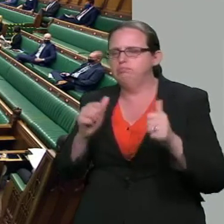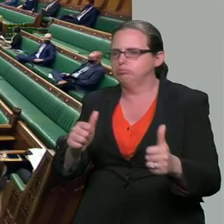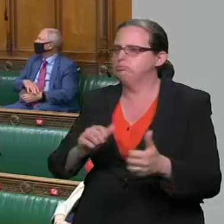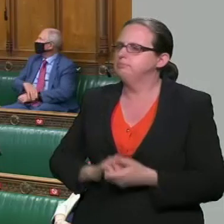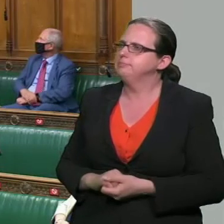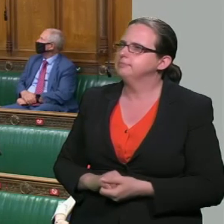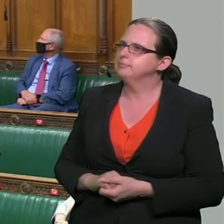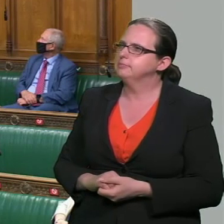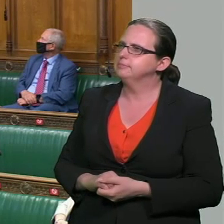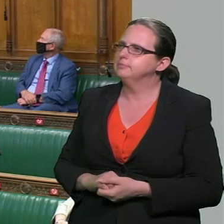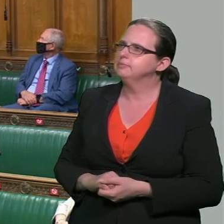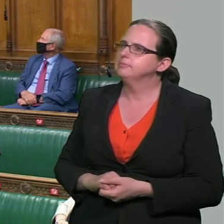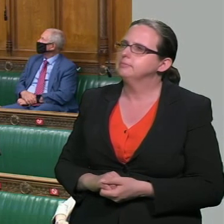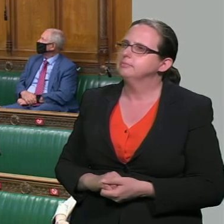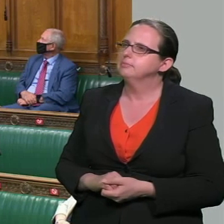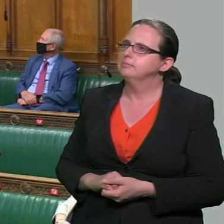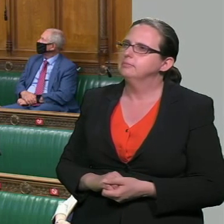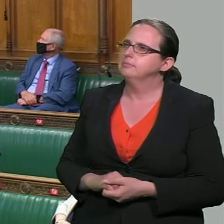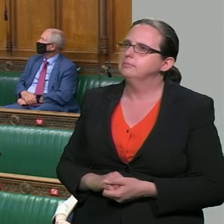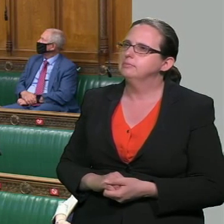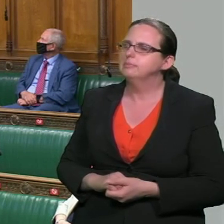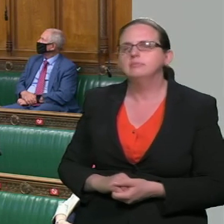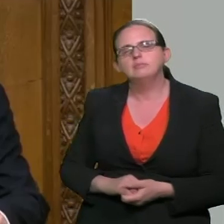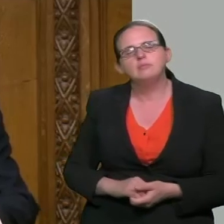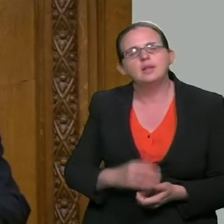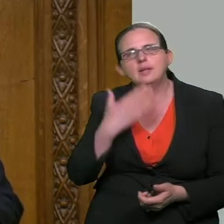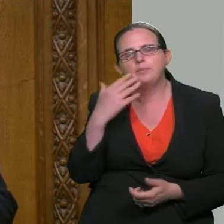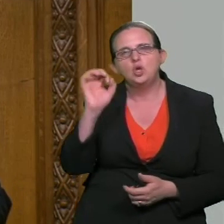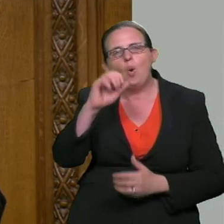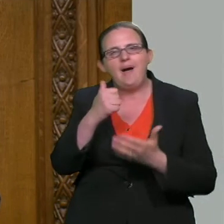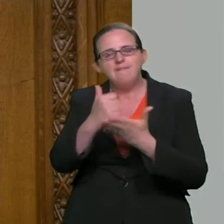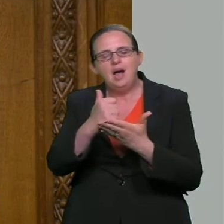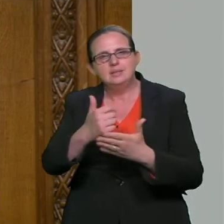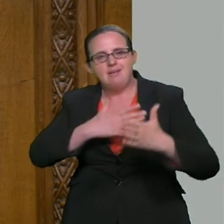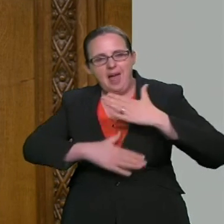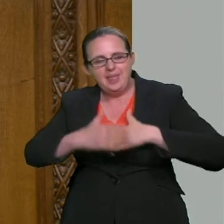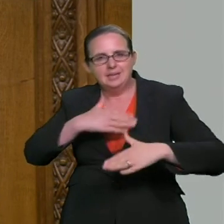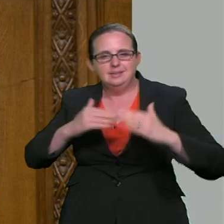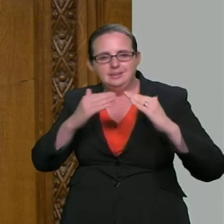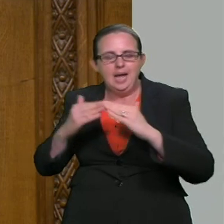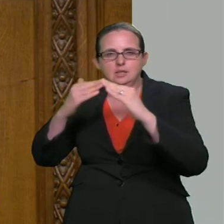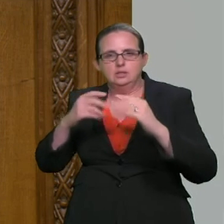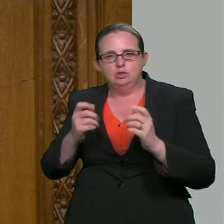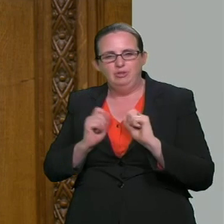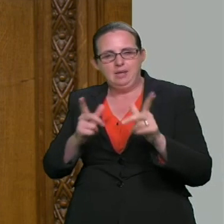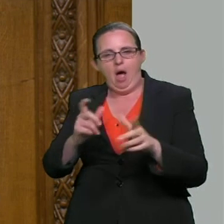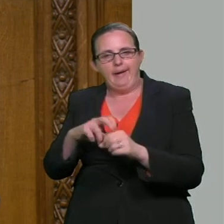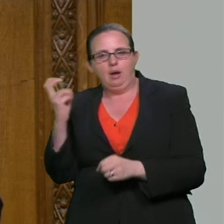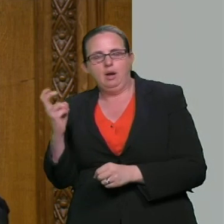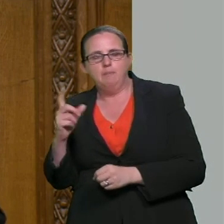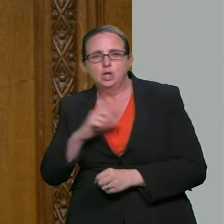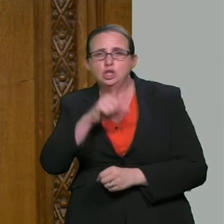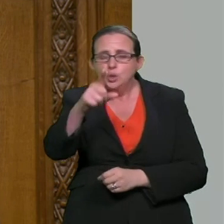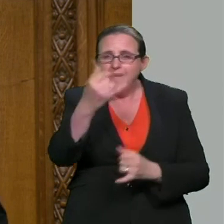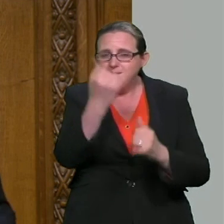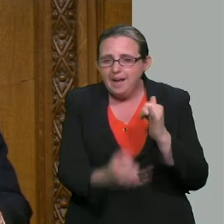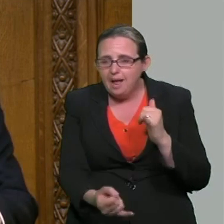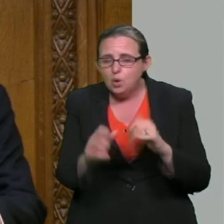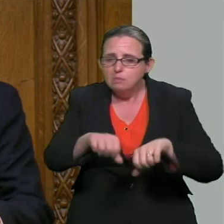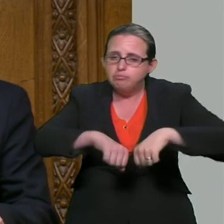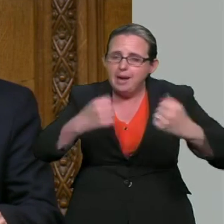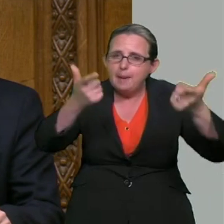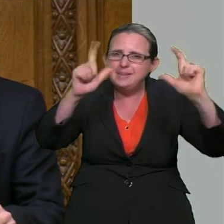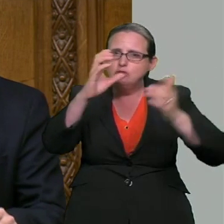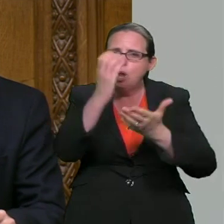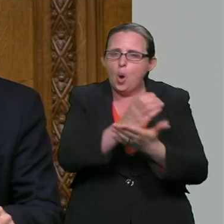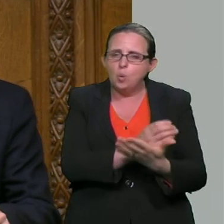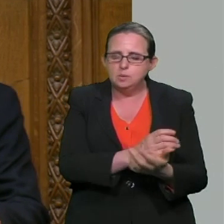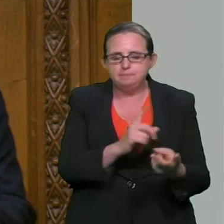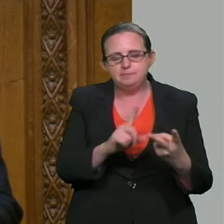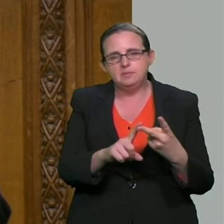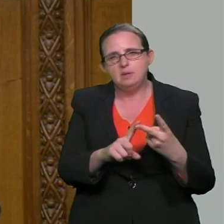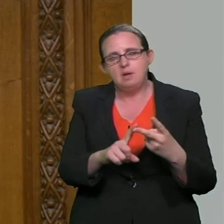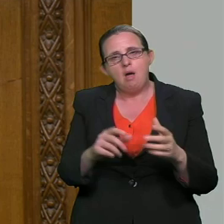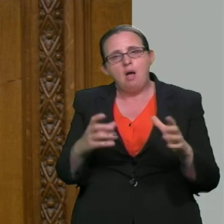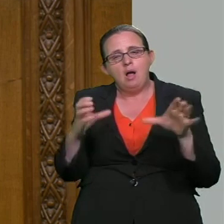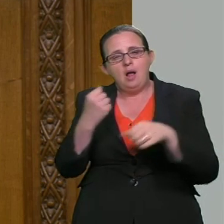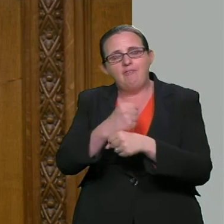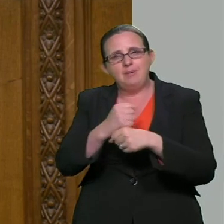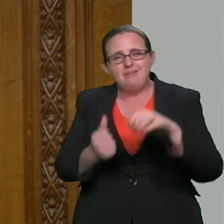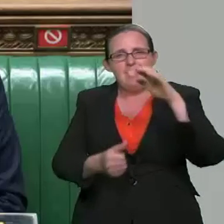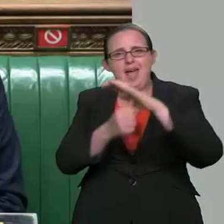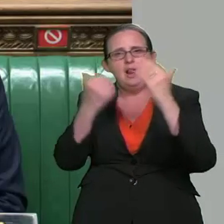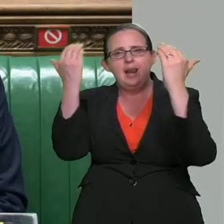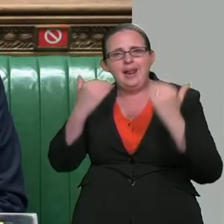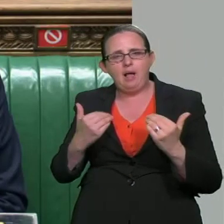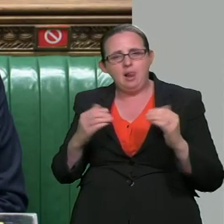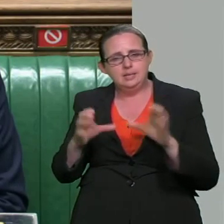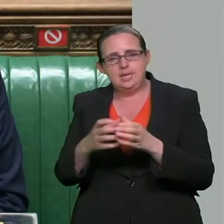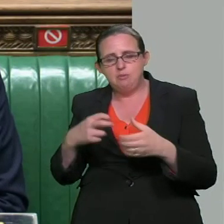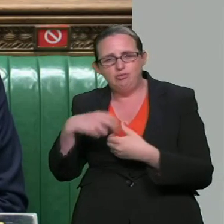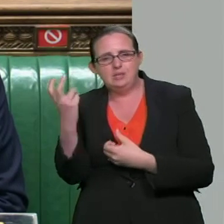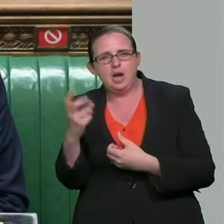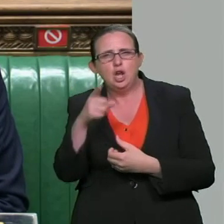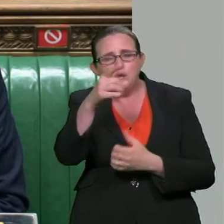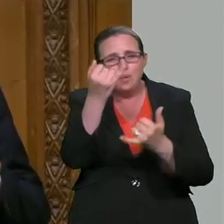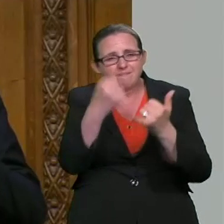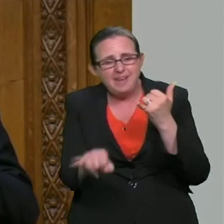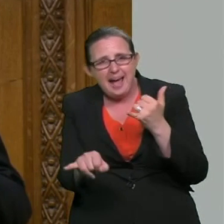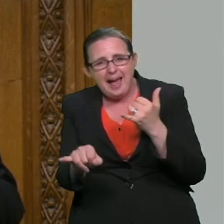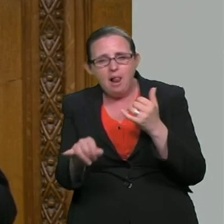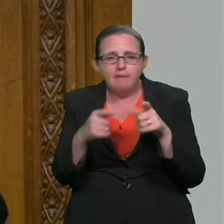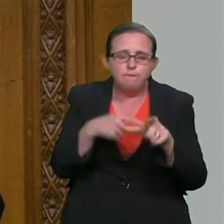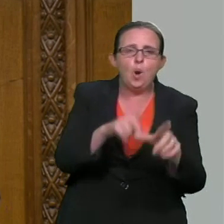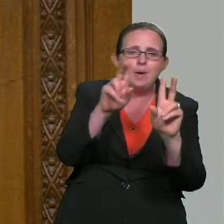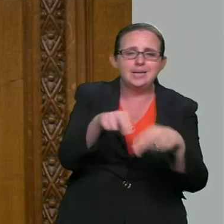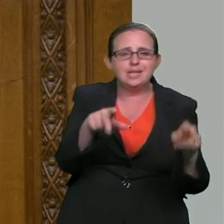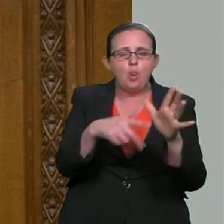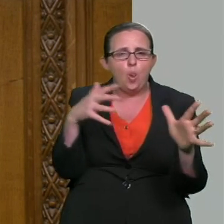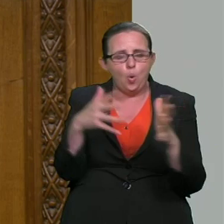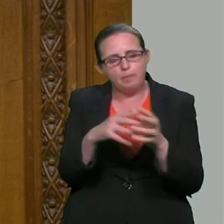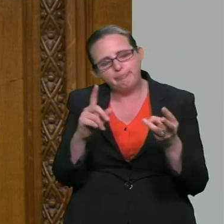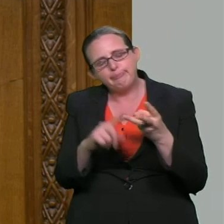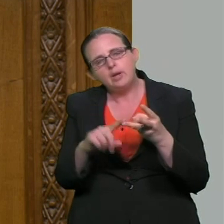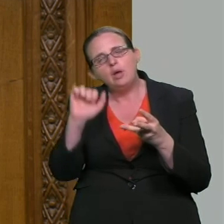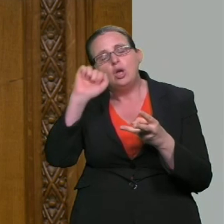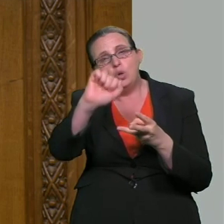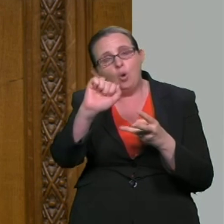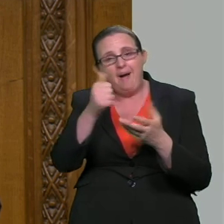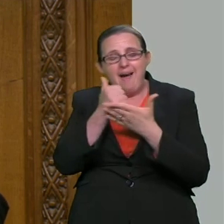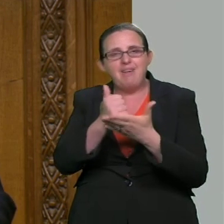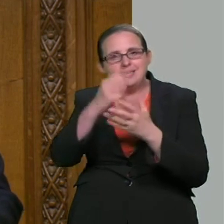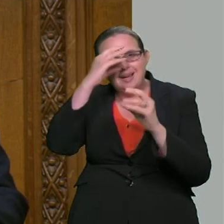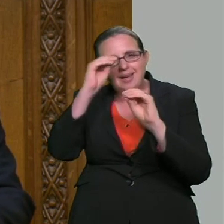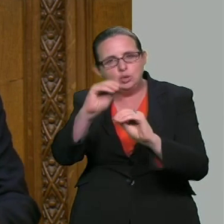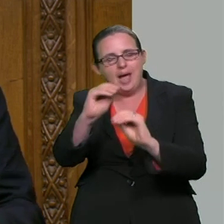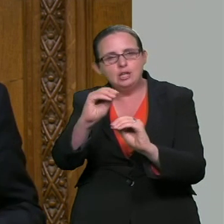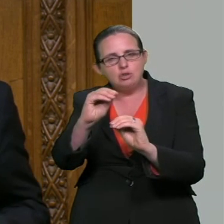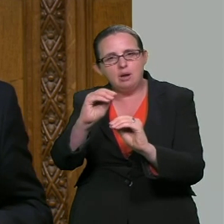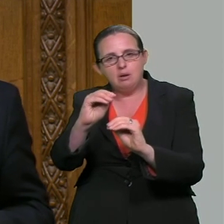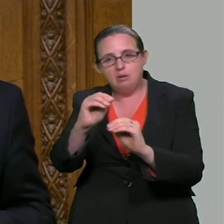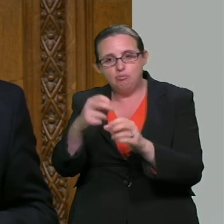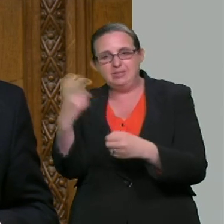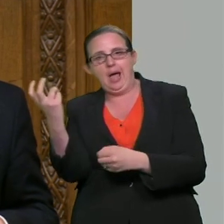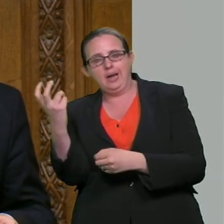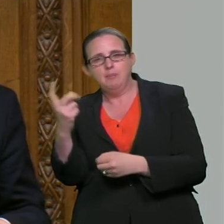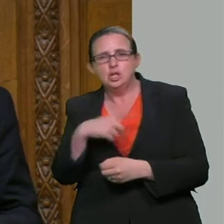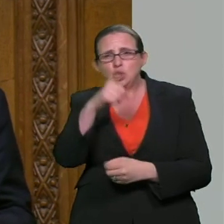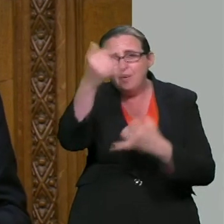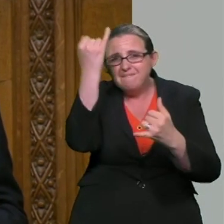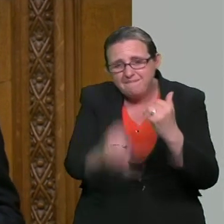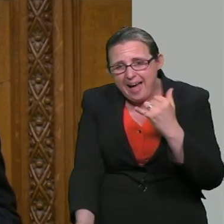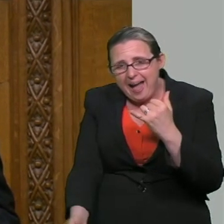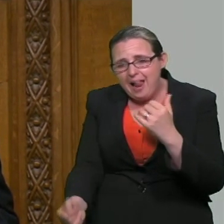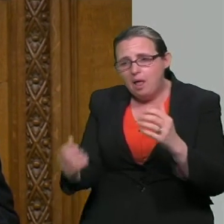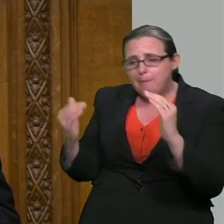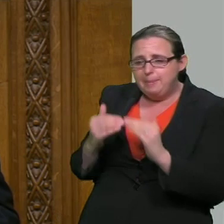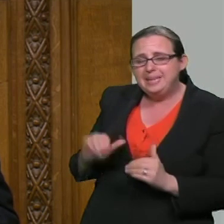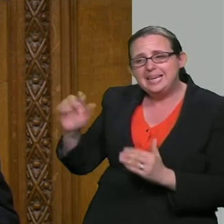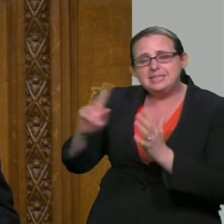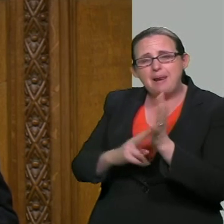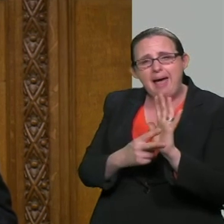The Prime Minister has seen his adviser on ethics and standards resign over his failure to uphold the ministerial code, he has seen the head of the Government Legal Department resign over his failure to uphold international law, and he has seen his adviser on education catch-up resign over his failure to provide proper funding for children.